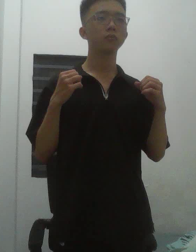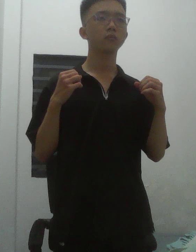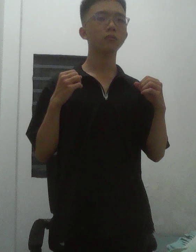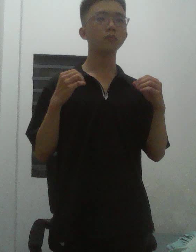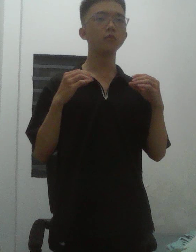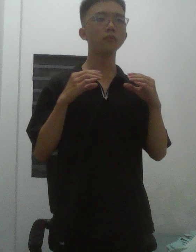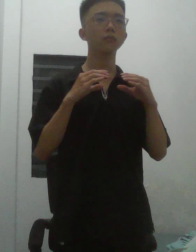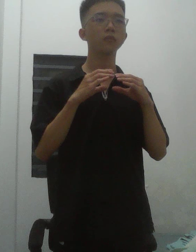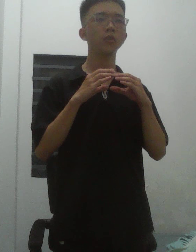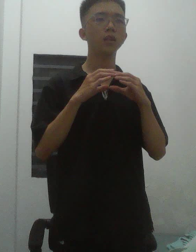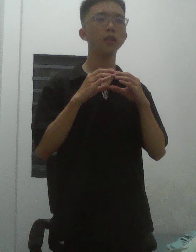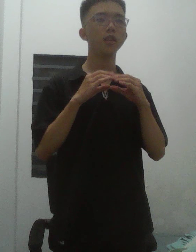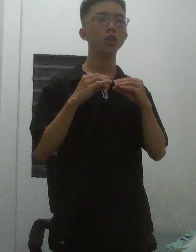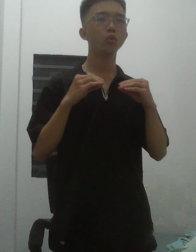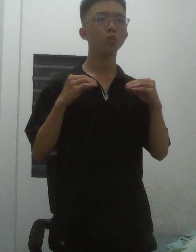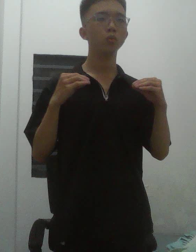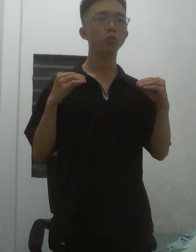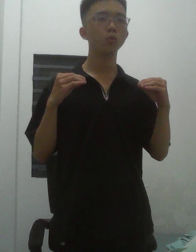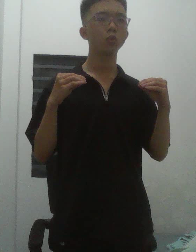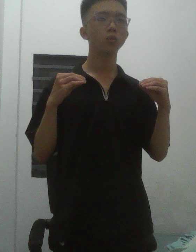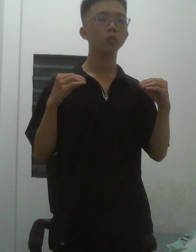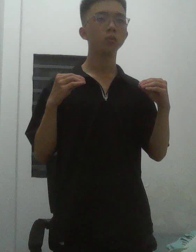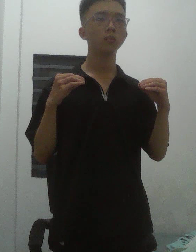nhieu